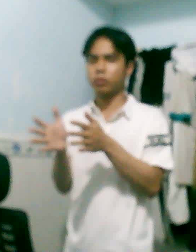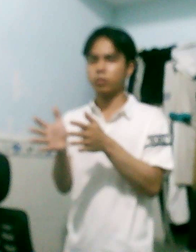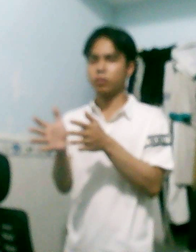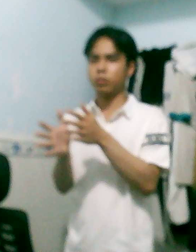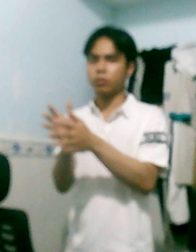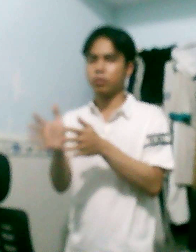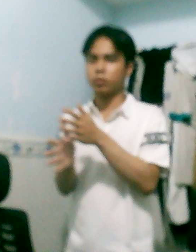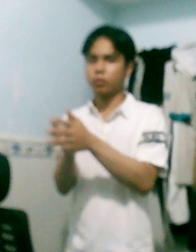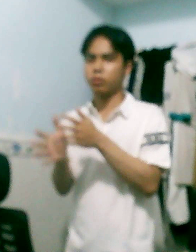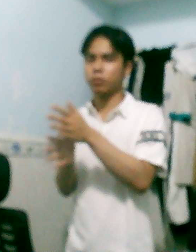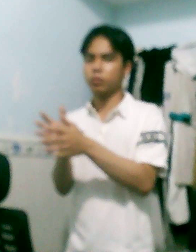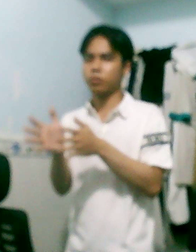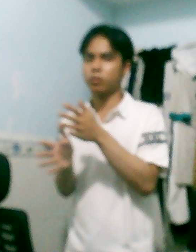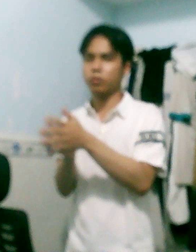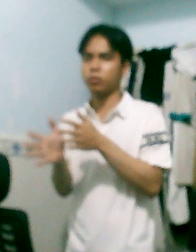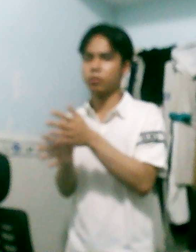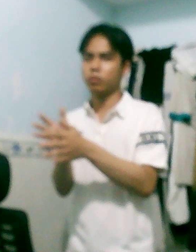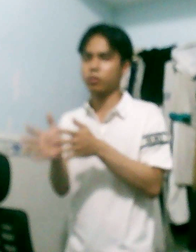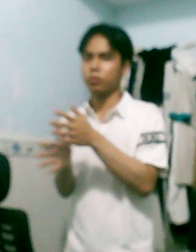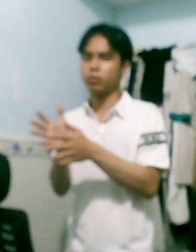ngon ngu ki hieu